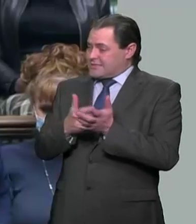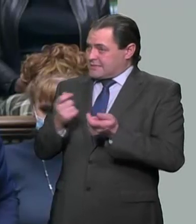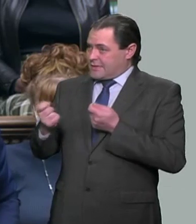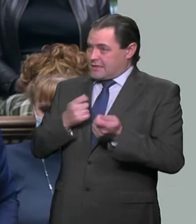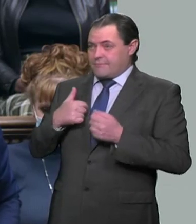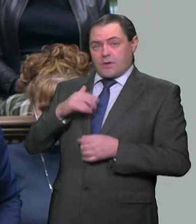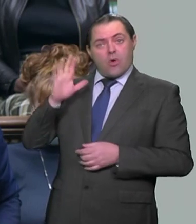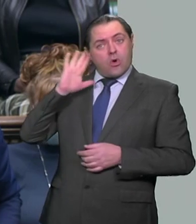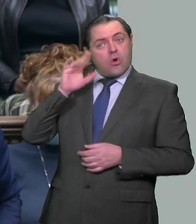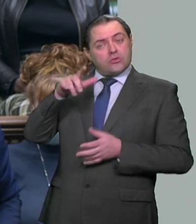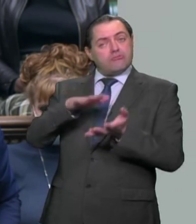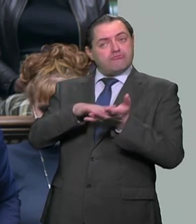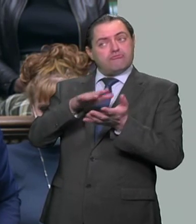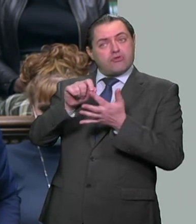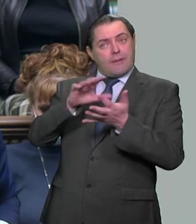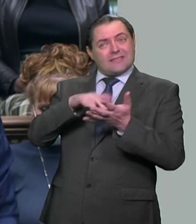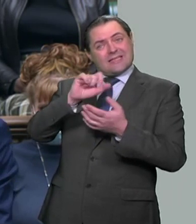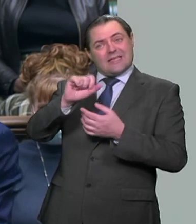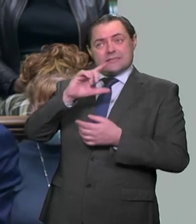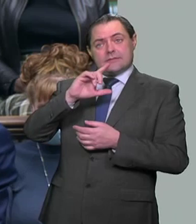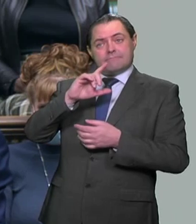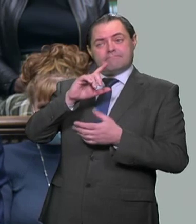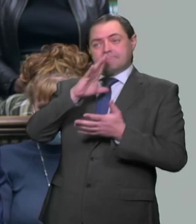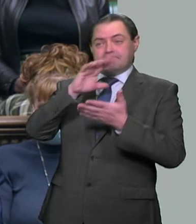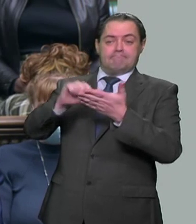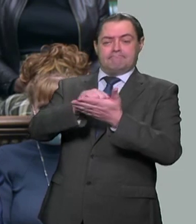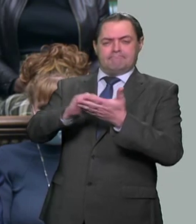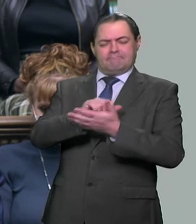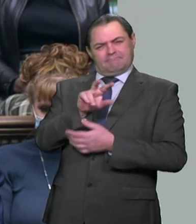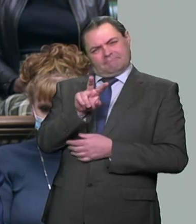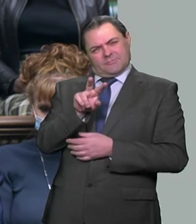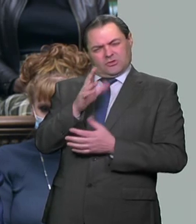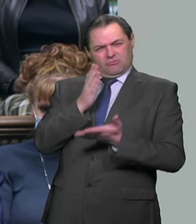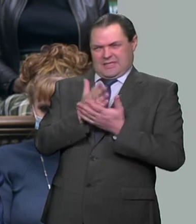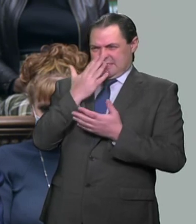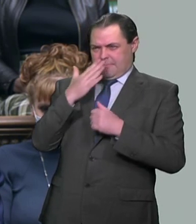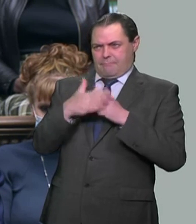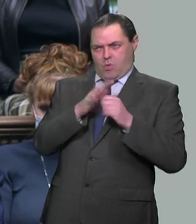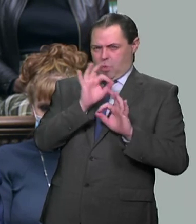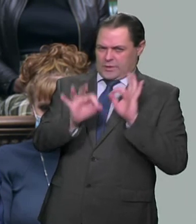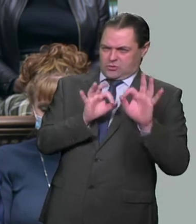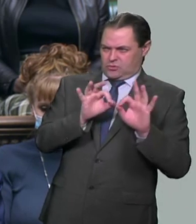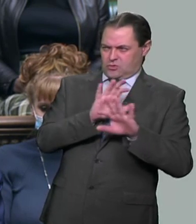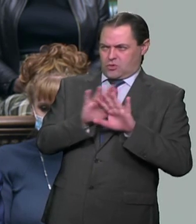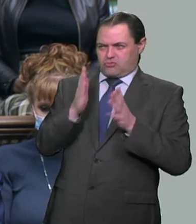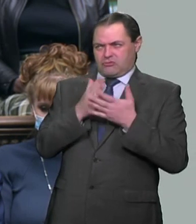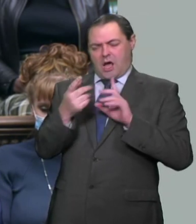I heard what the Prime Minister said at the beginning of this session, but frankly it raises more questions than answers.